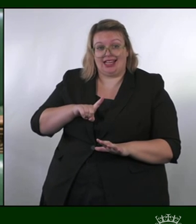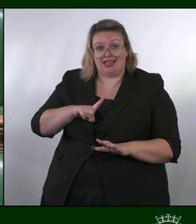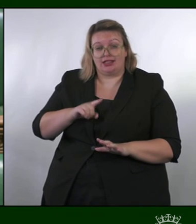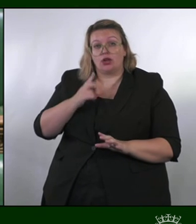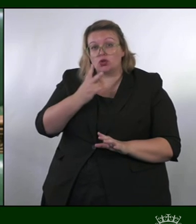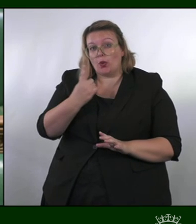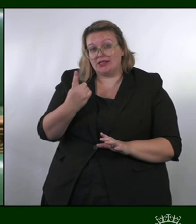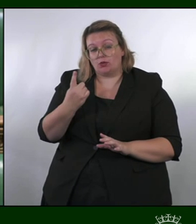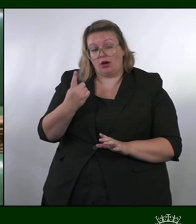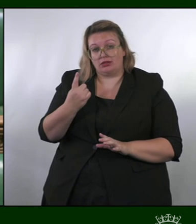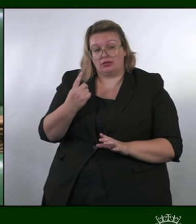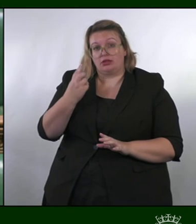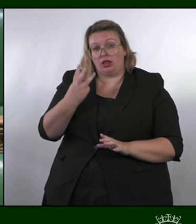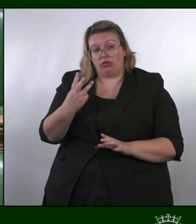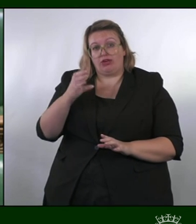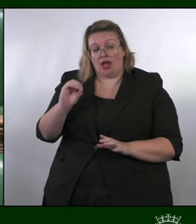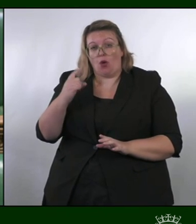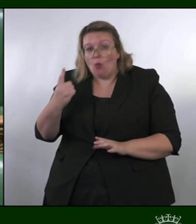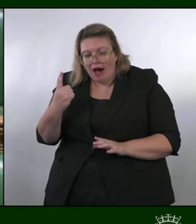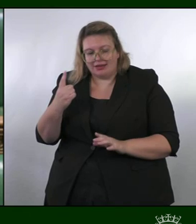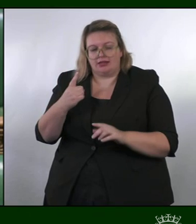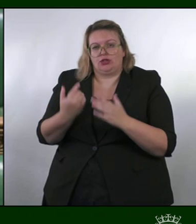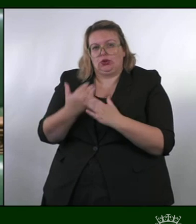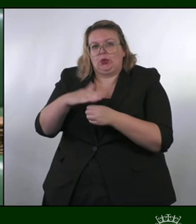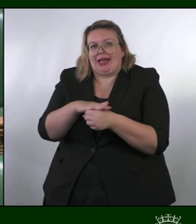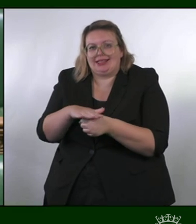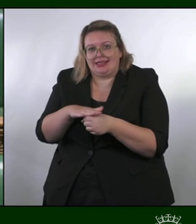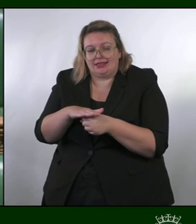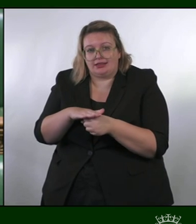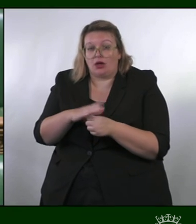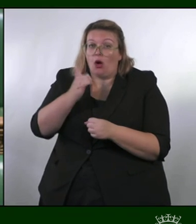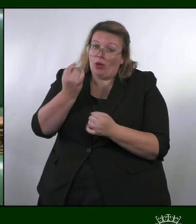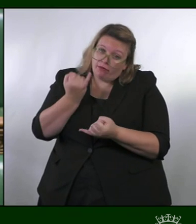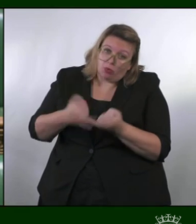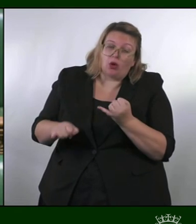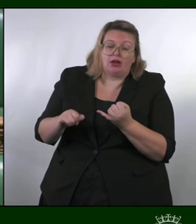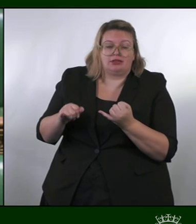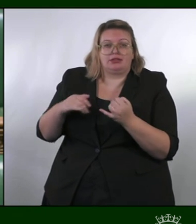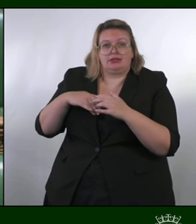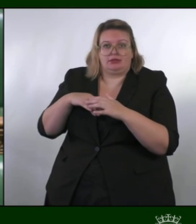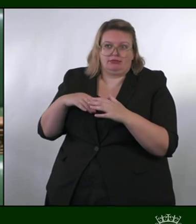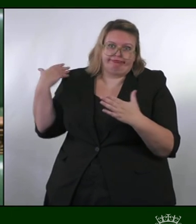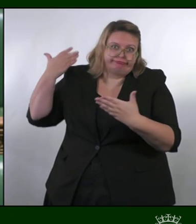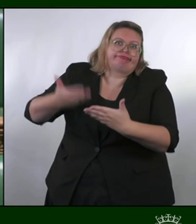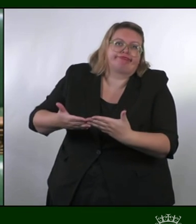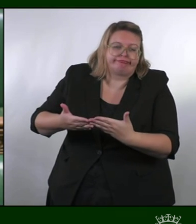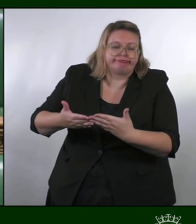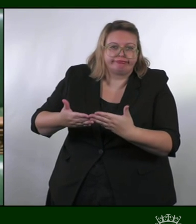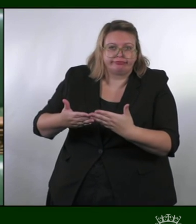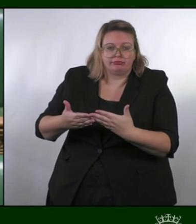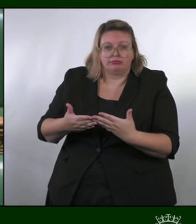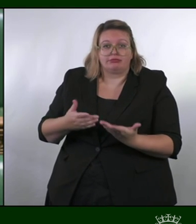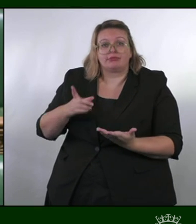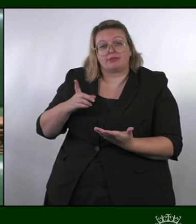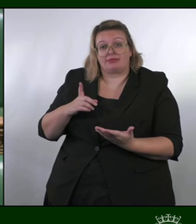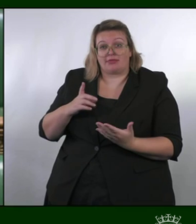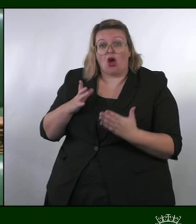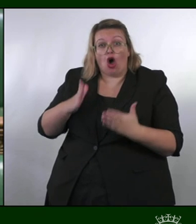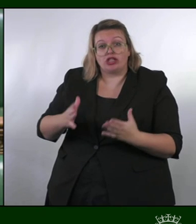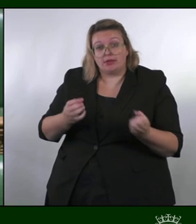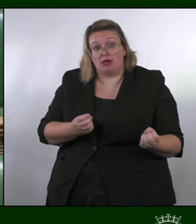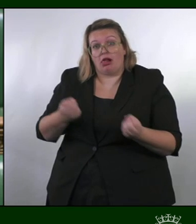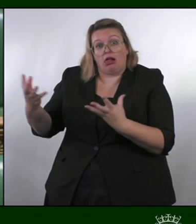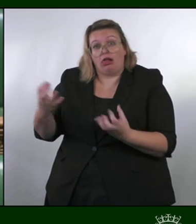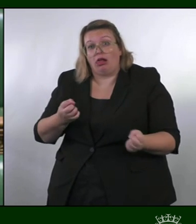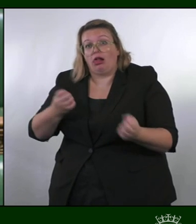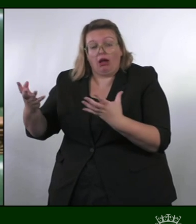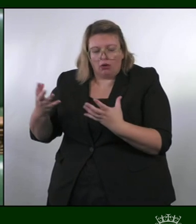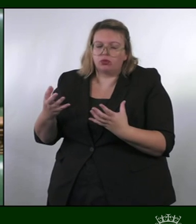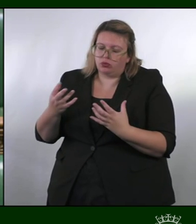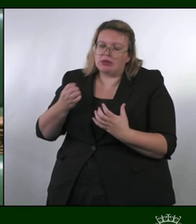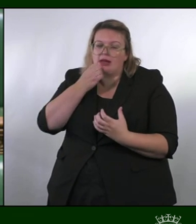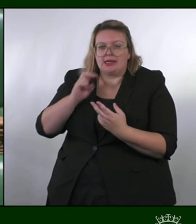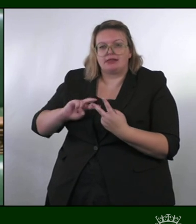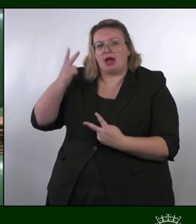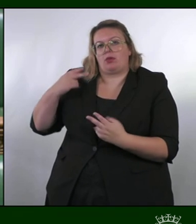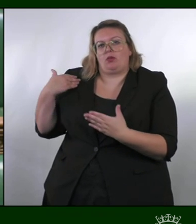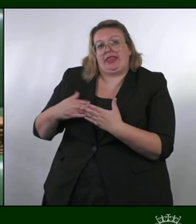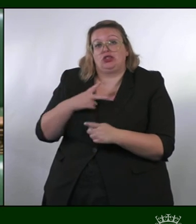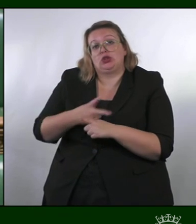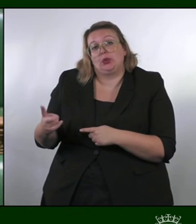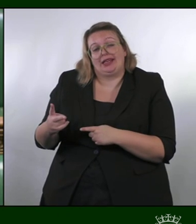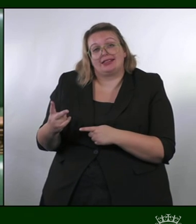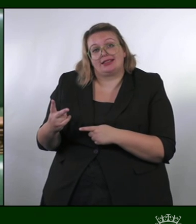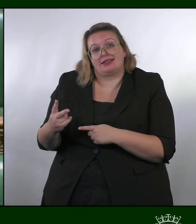Or, if an area such as Doncaster gets the R below 1, will it be able to leave lockdown?